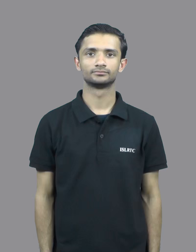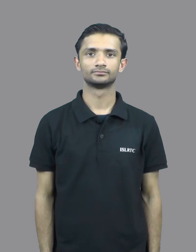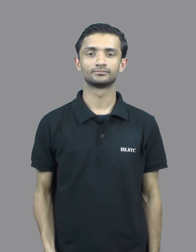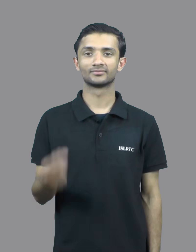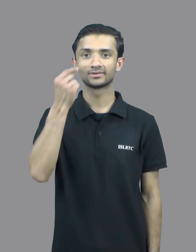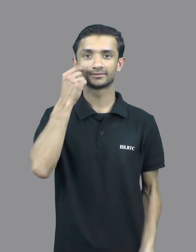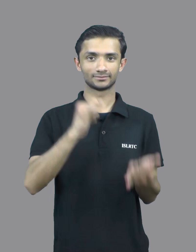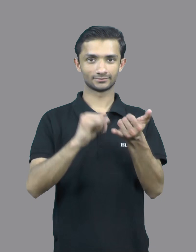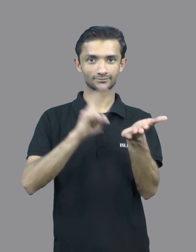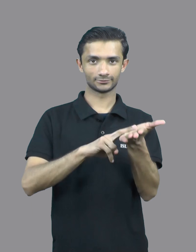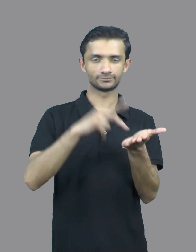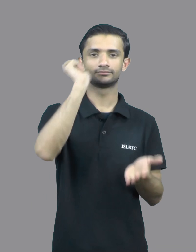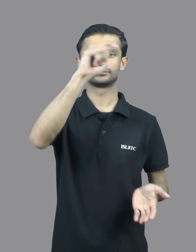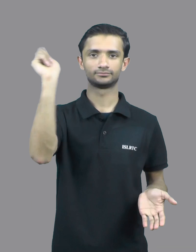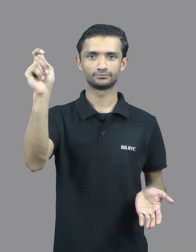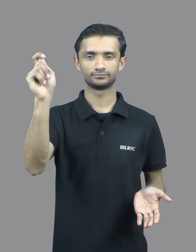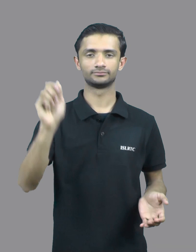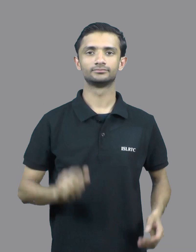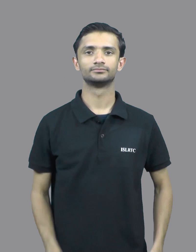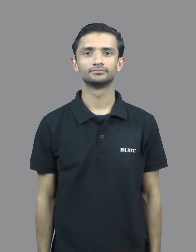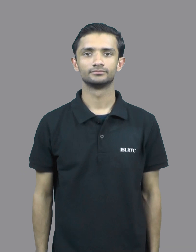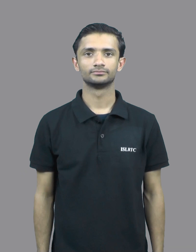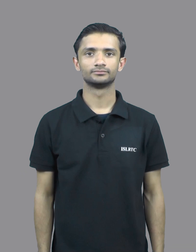Saina Nehwal